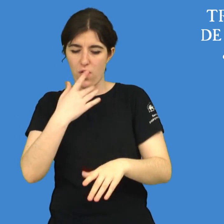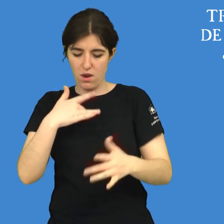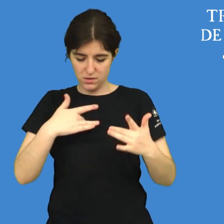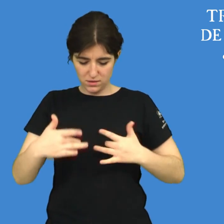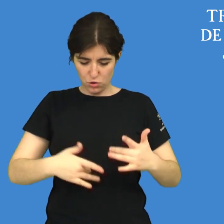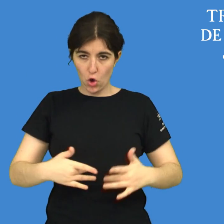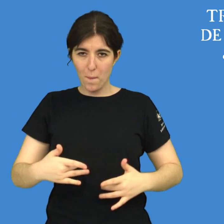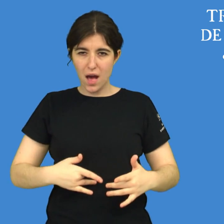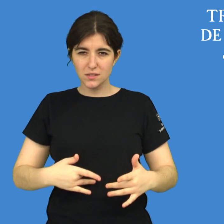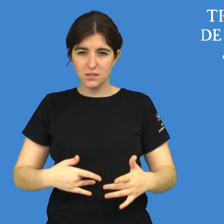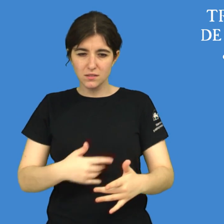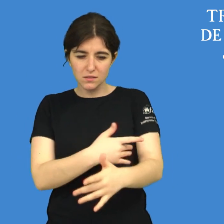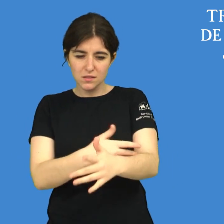síntoma